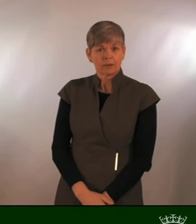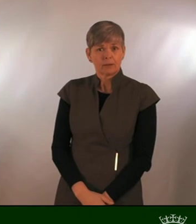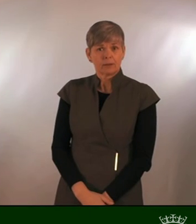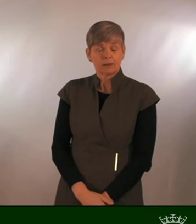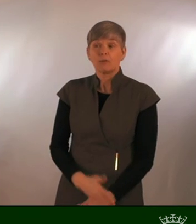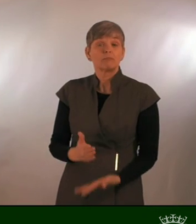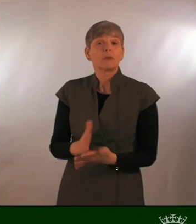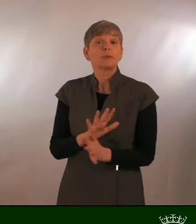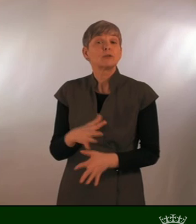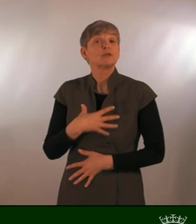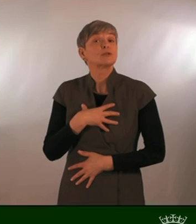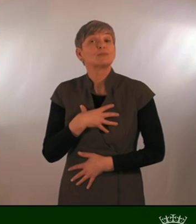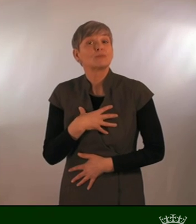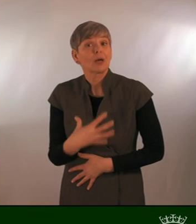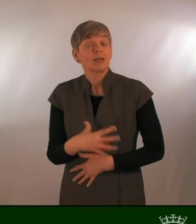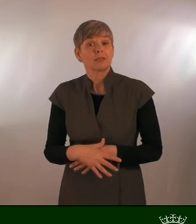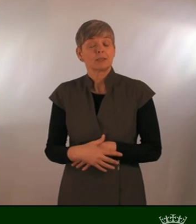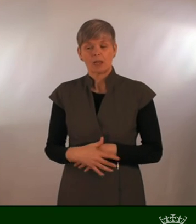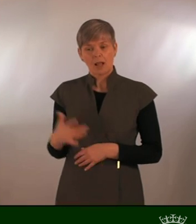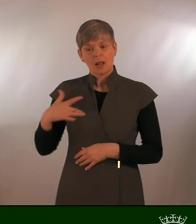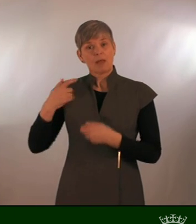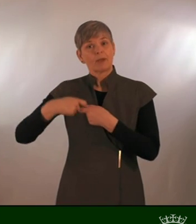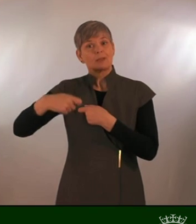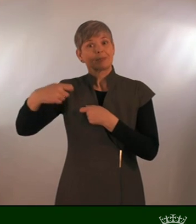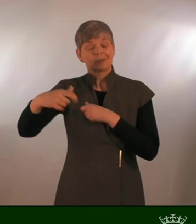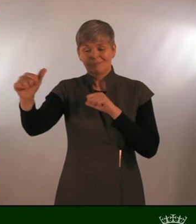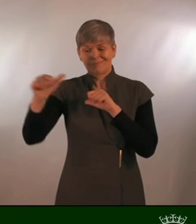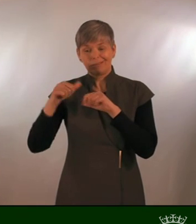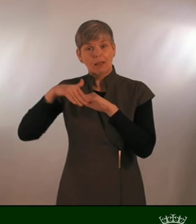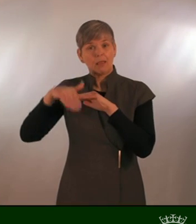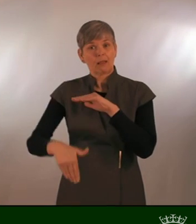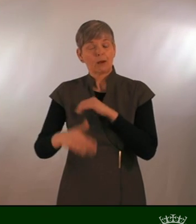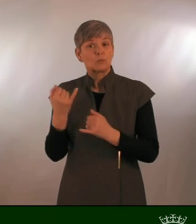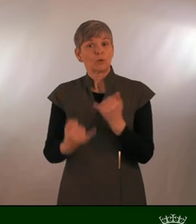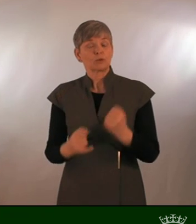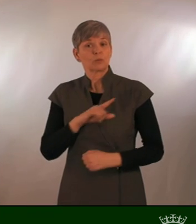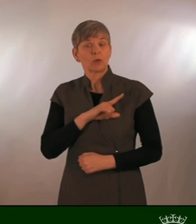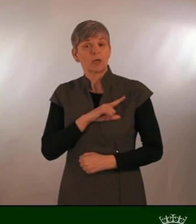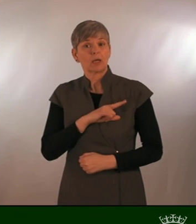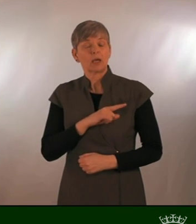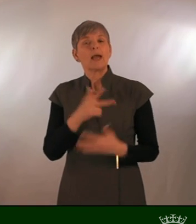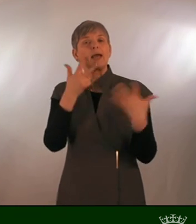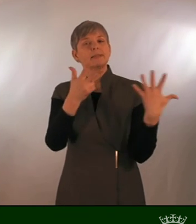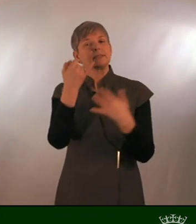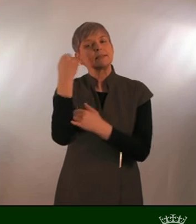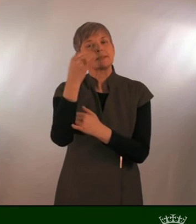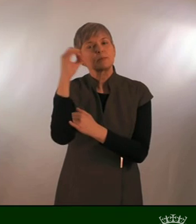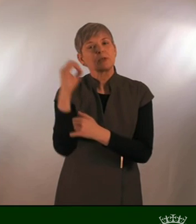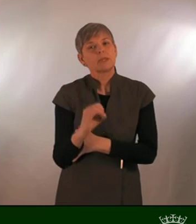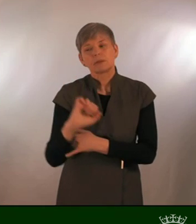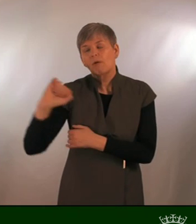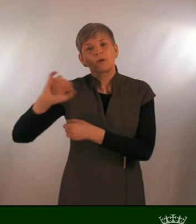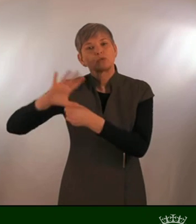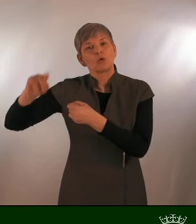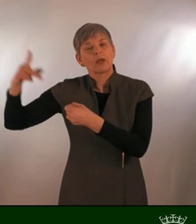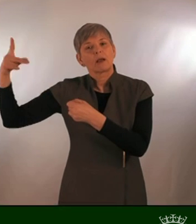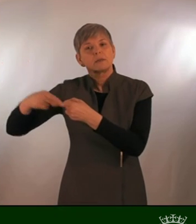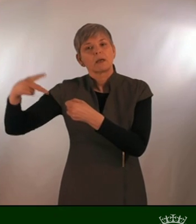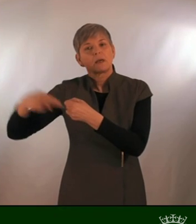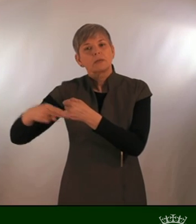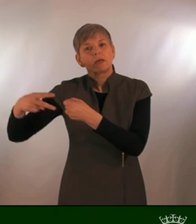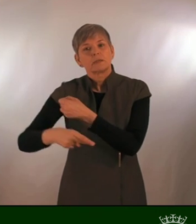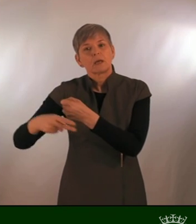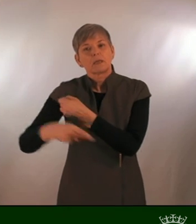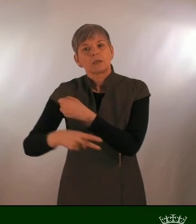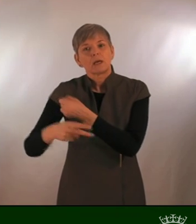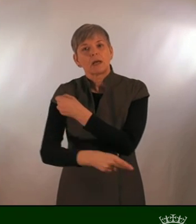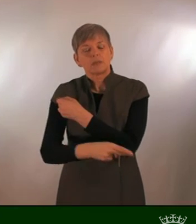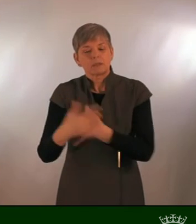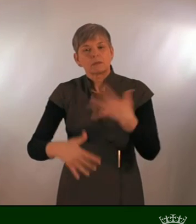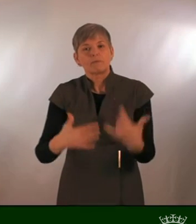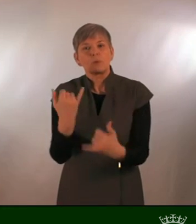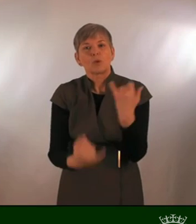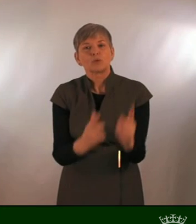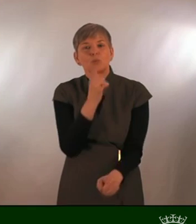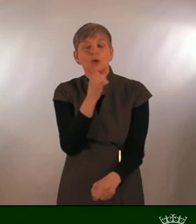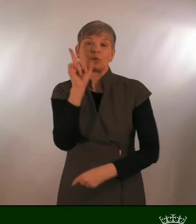It is no surprise that life expectancy has gone down, when 86% of the cuts made by successive Tory Governments have landed disproportionately on the shoulders of women.